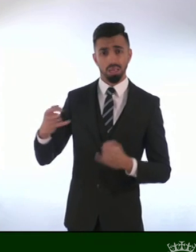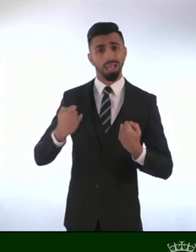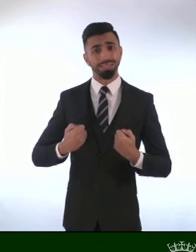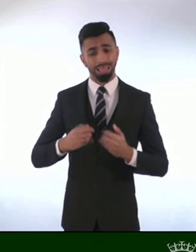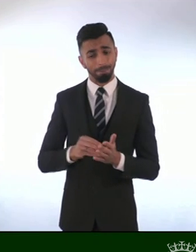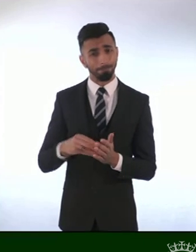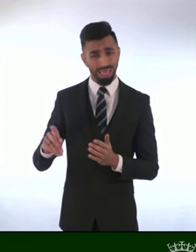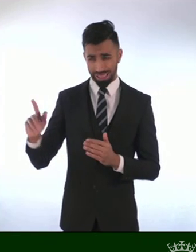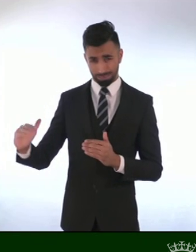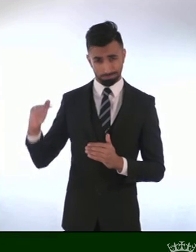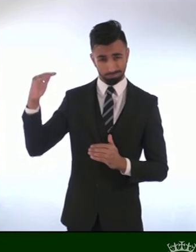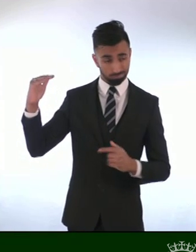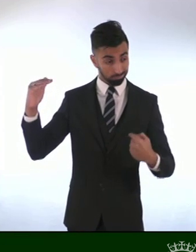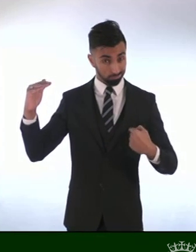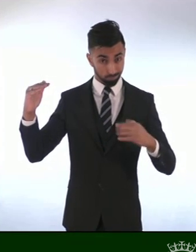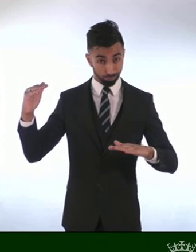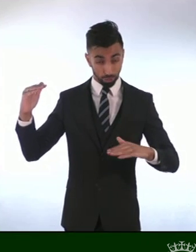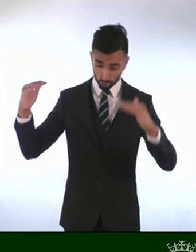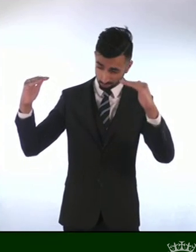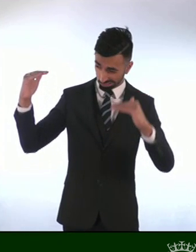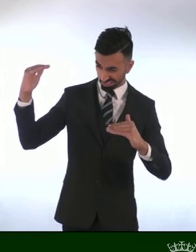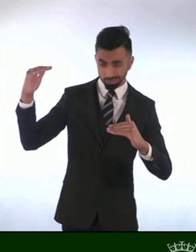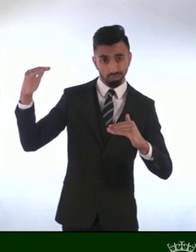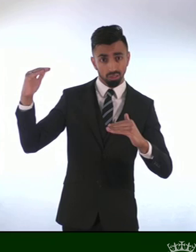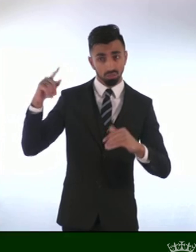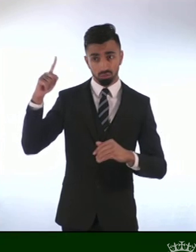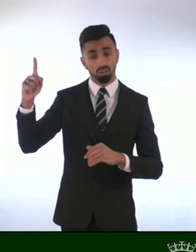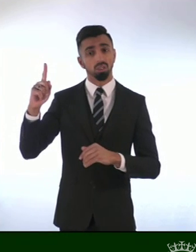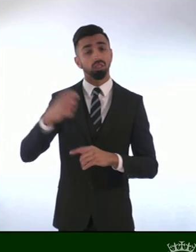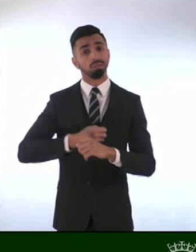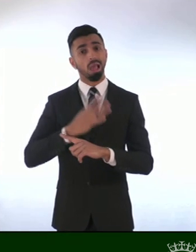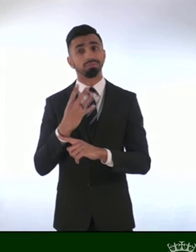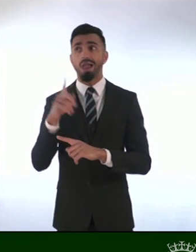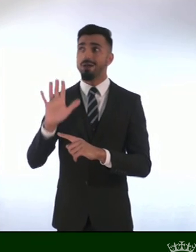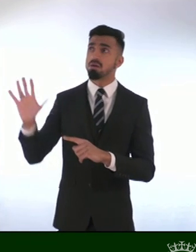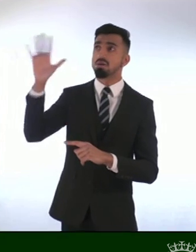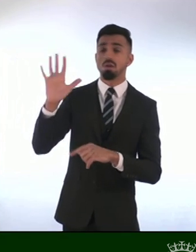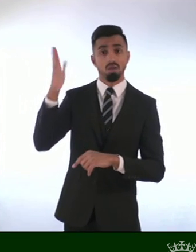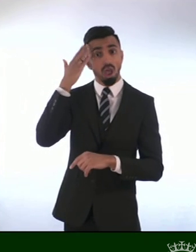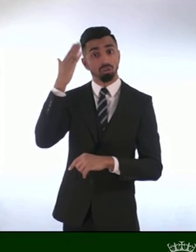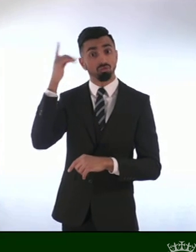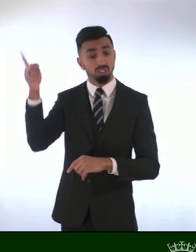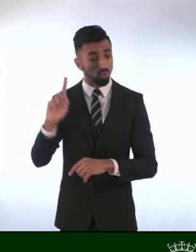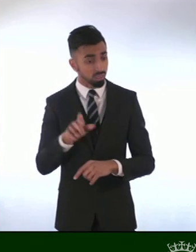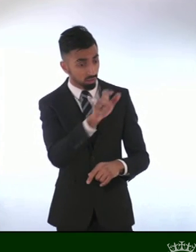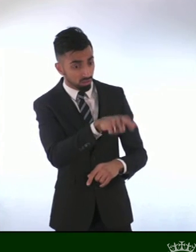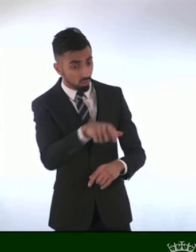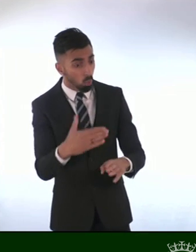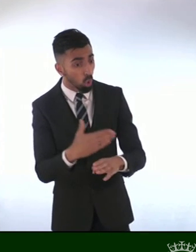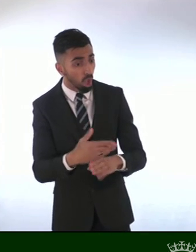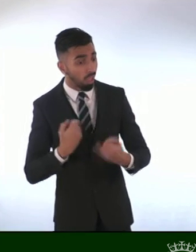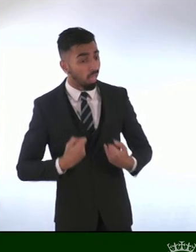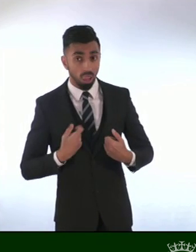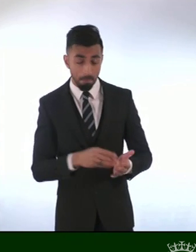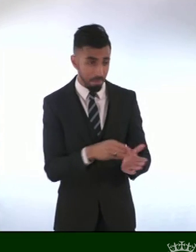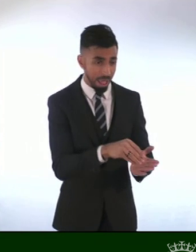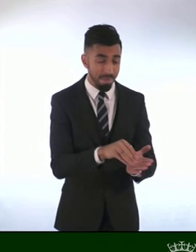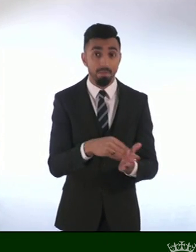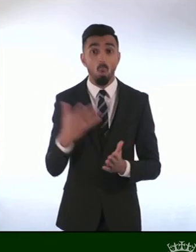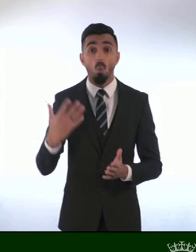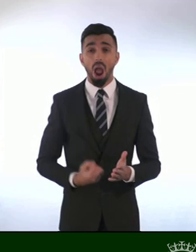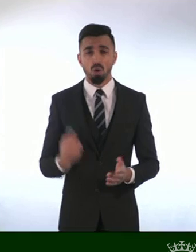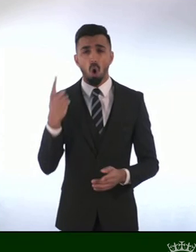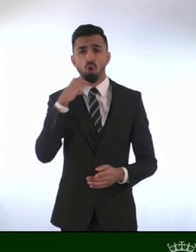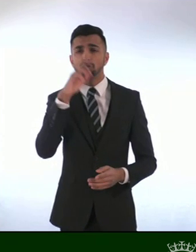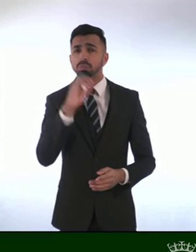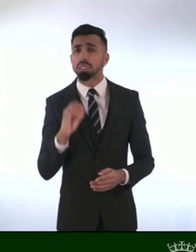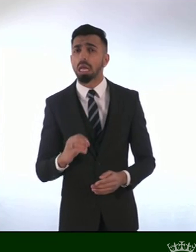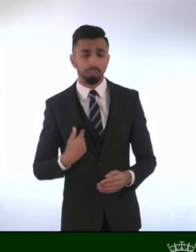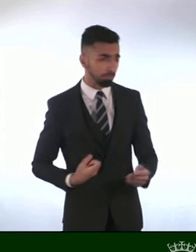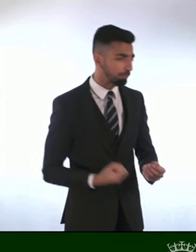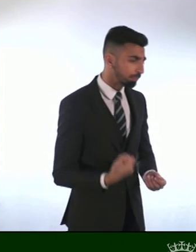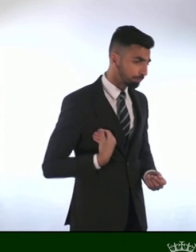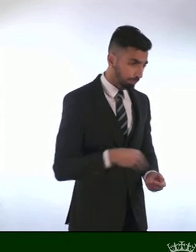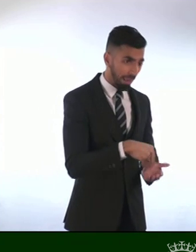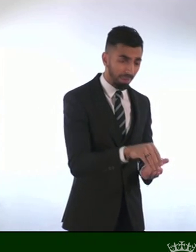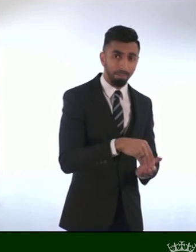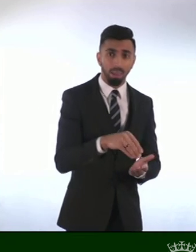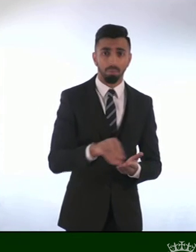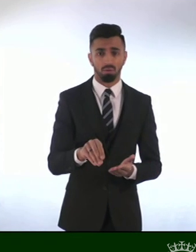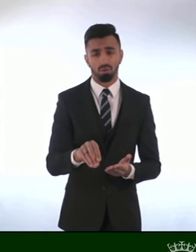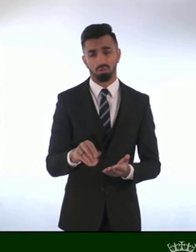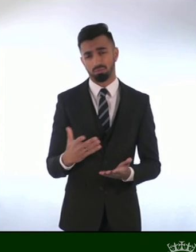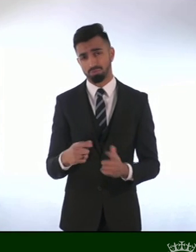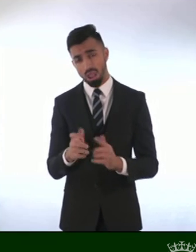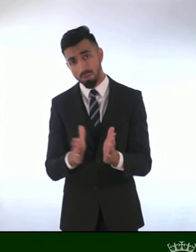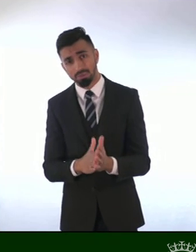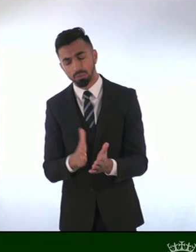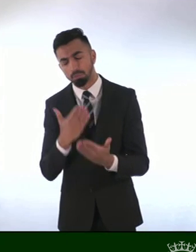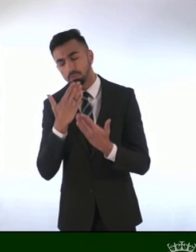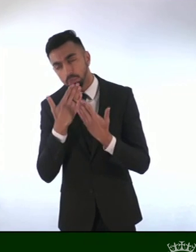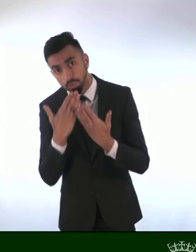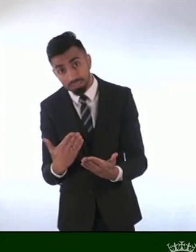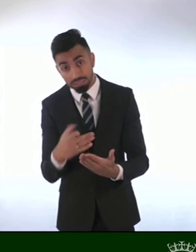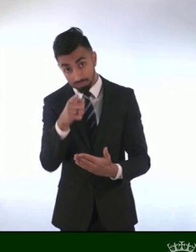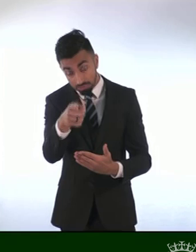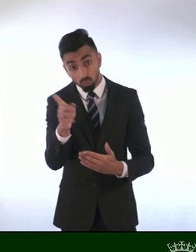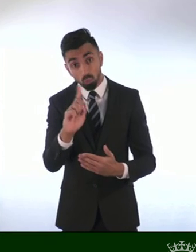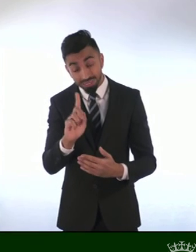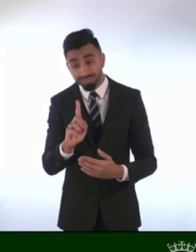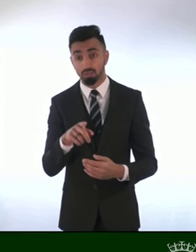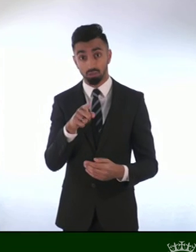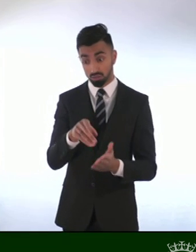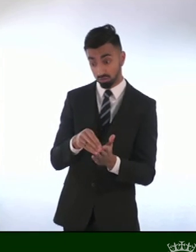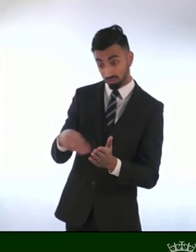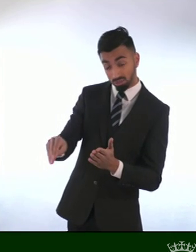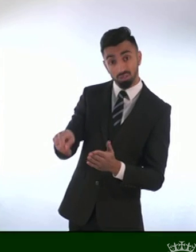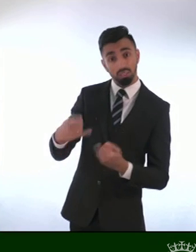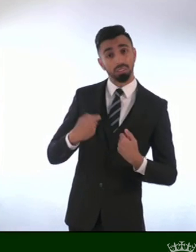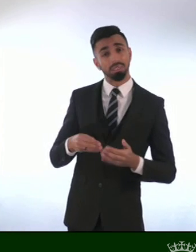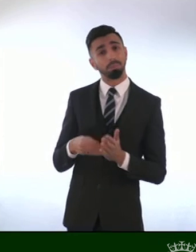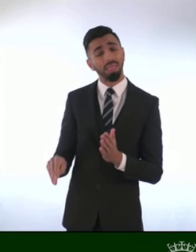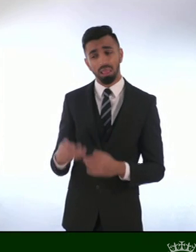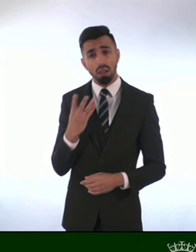The Scandinavian countries are giving many people 100% of wages during this crisis, and I hope that when the Prime Minister brings forward proposals on this they will reflect the reality of people’s lives—you cannot feed a family on 90-odd quid a week.